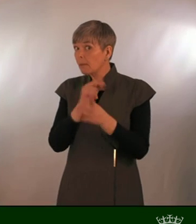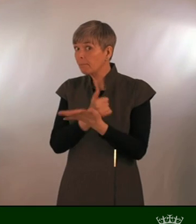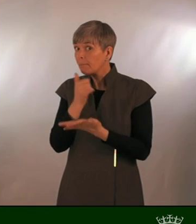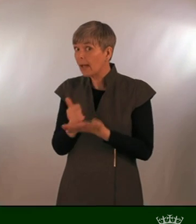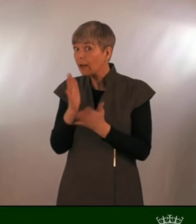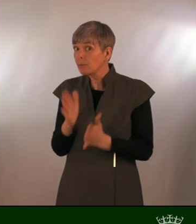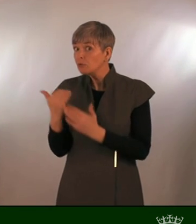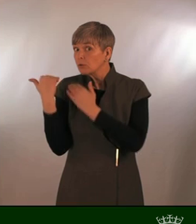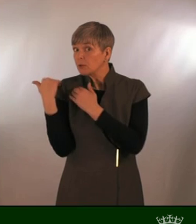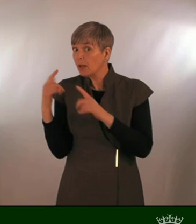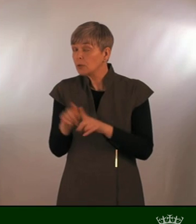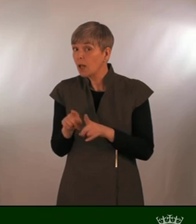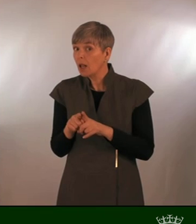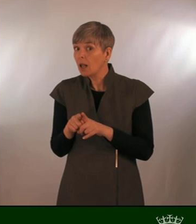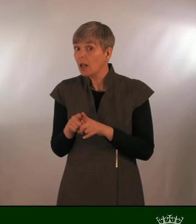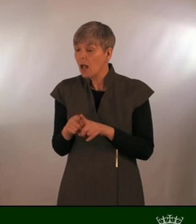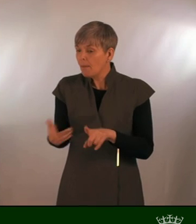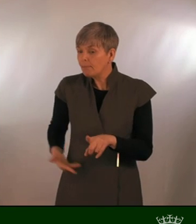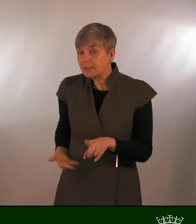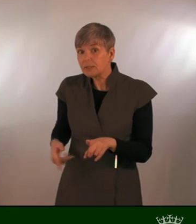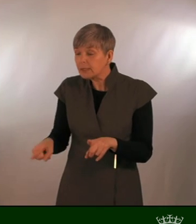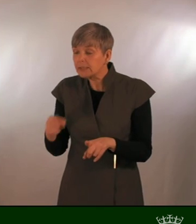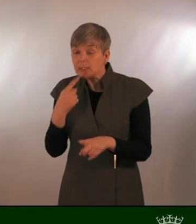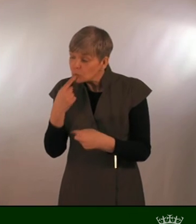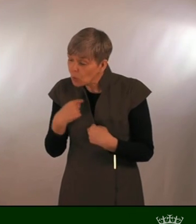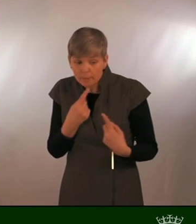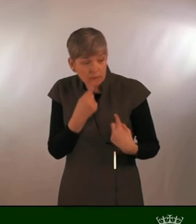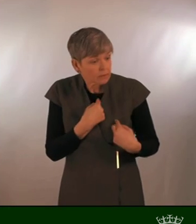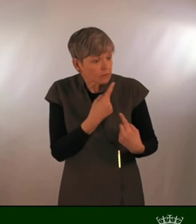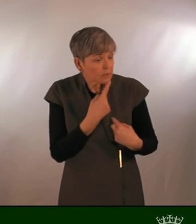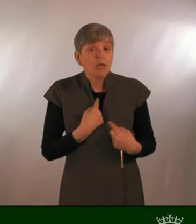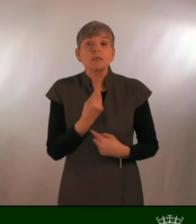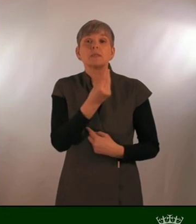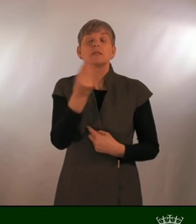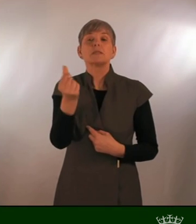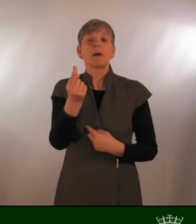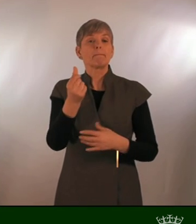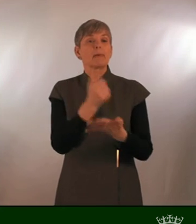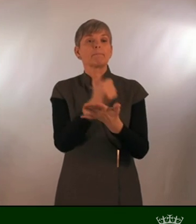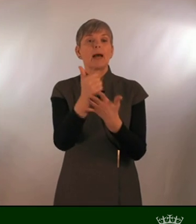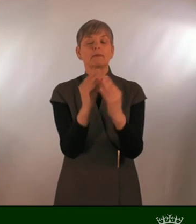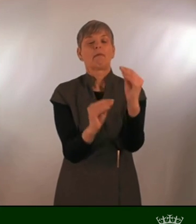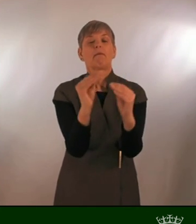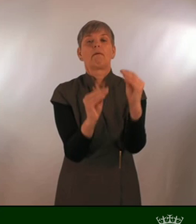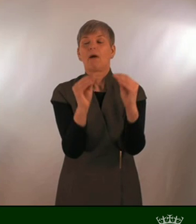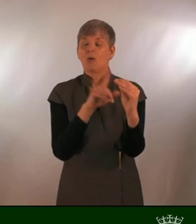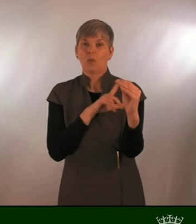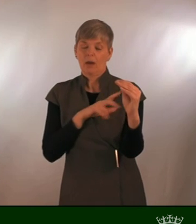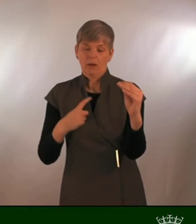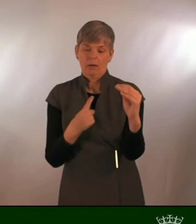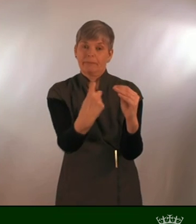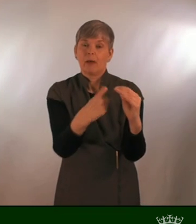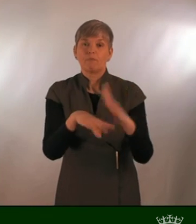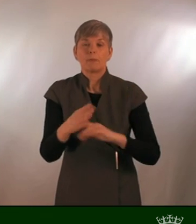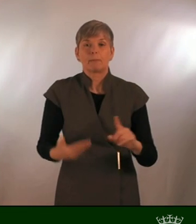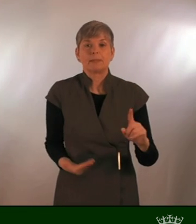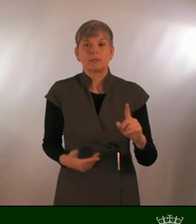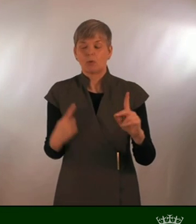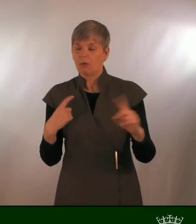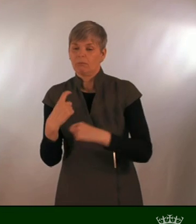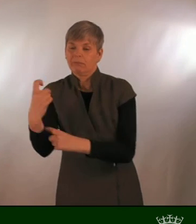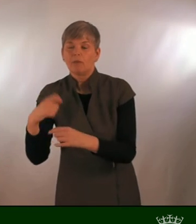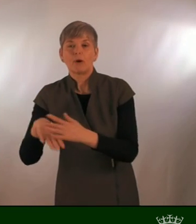Businesses are telling me that some banks are shoring up their balance sheets at the expense of business customers and their workforce.